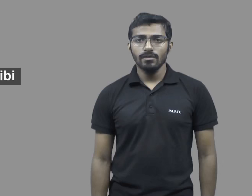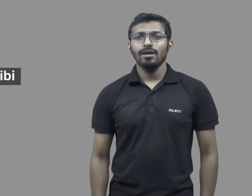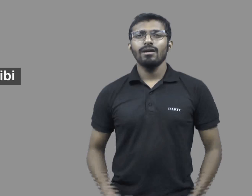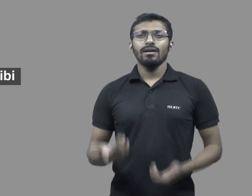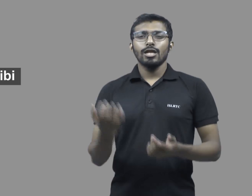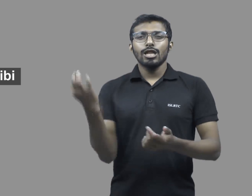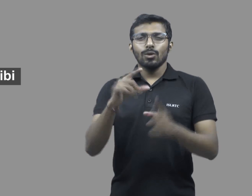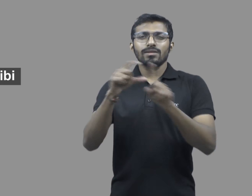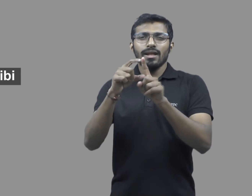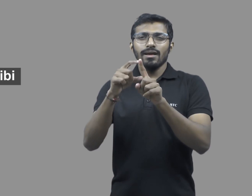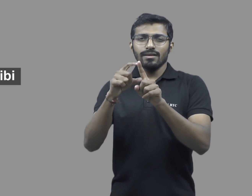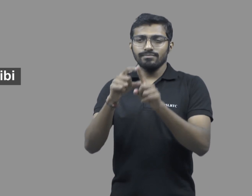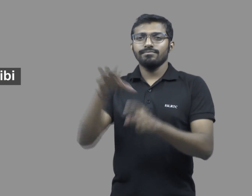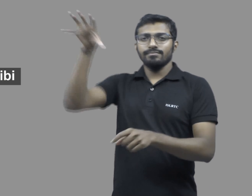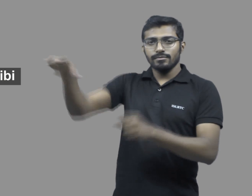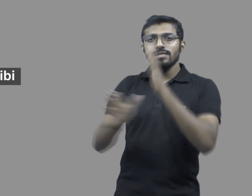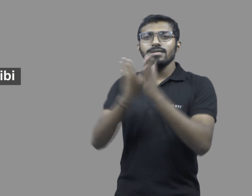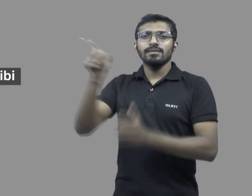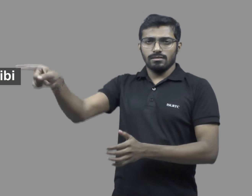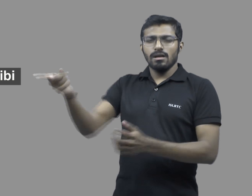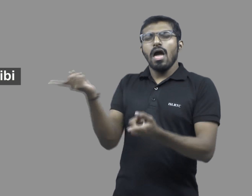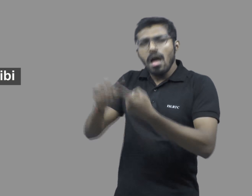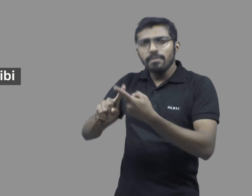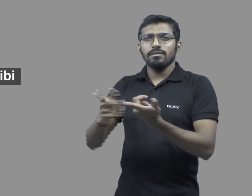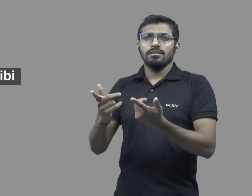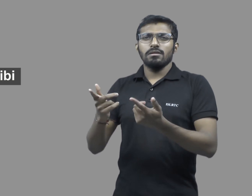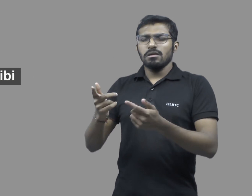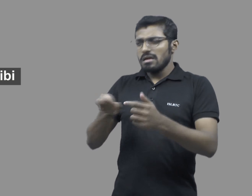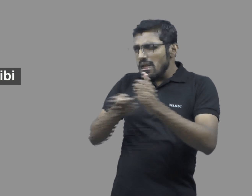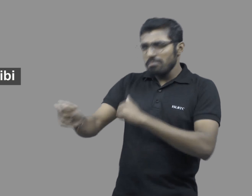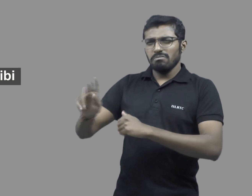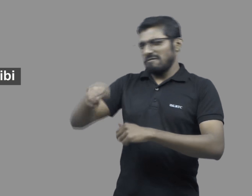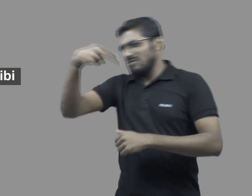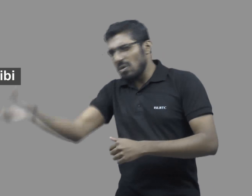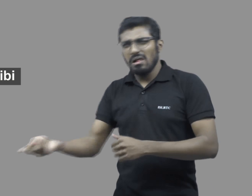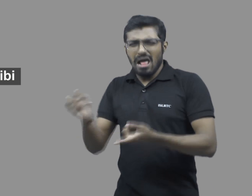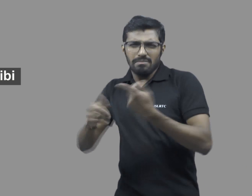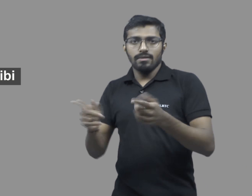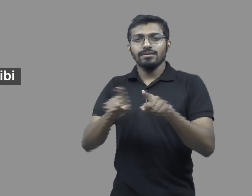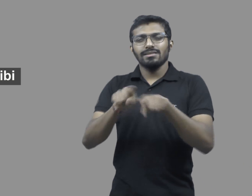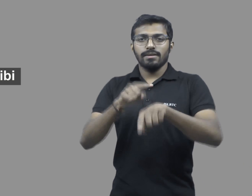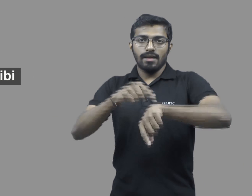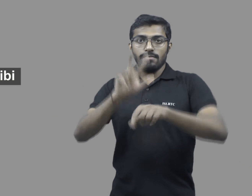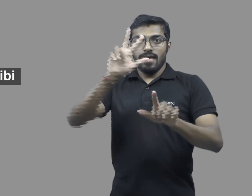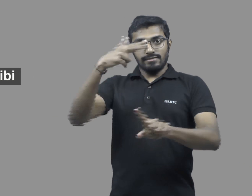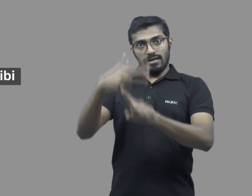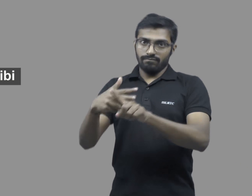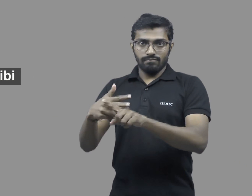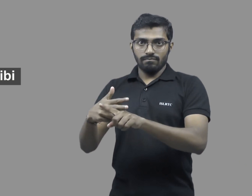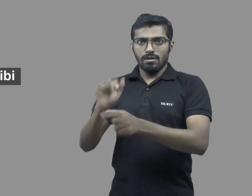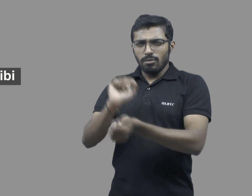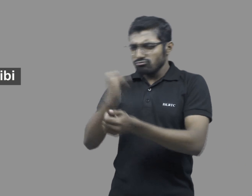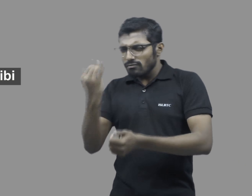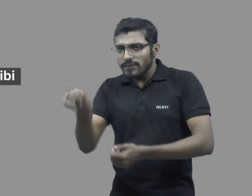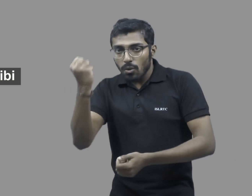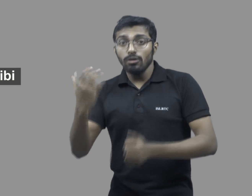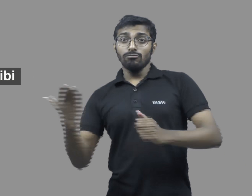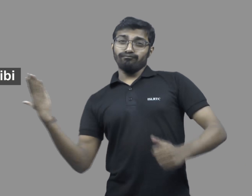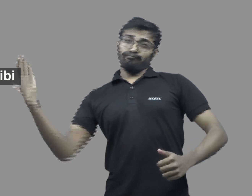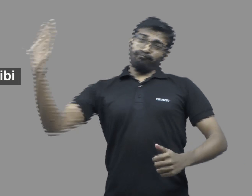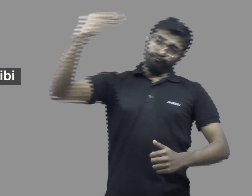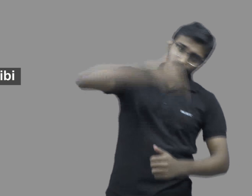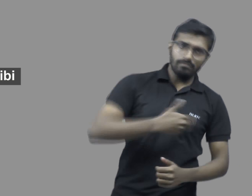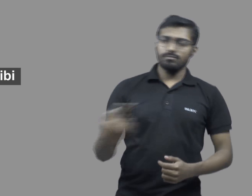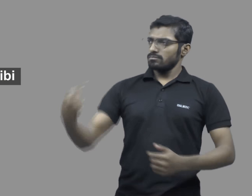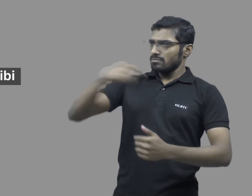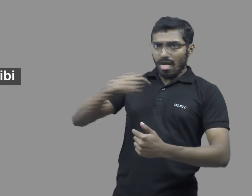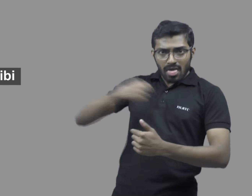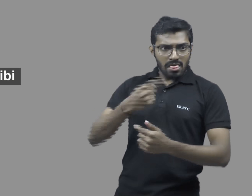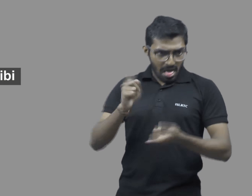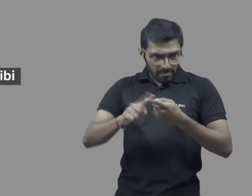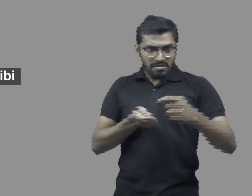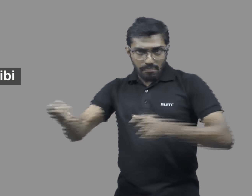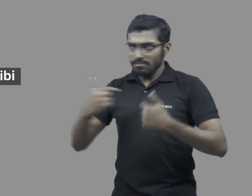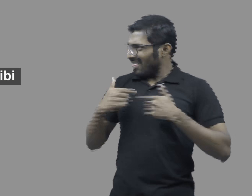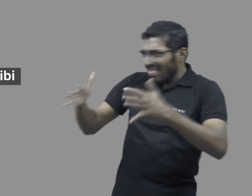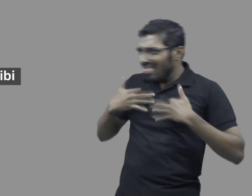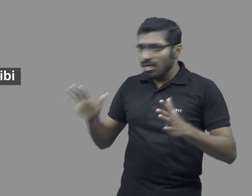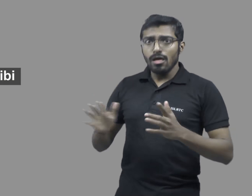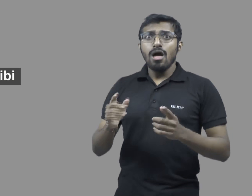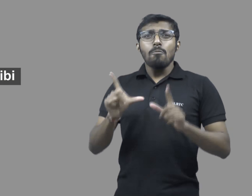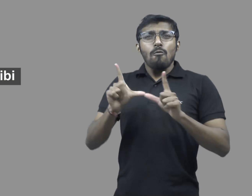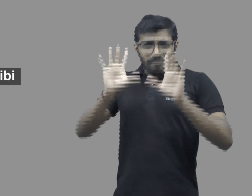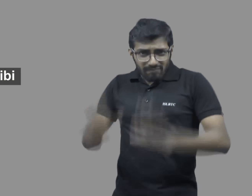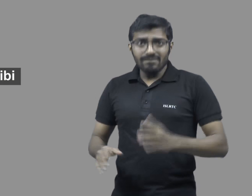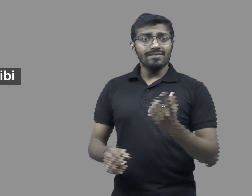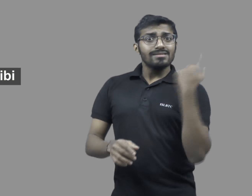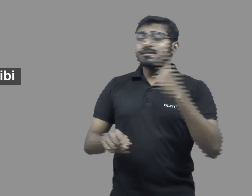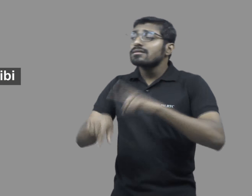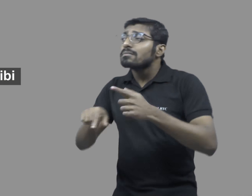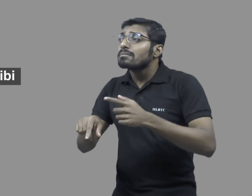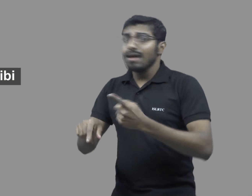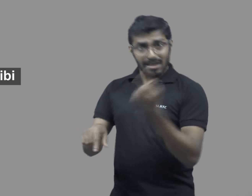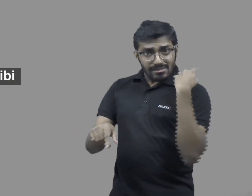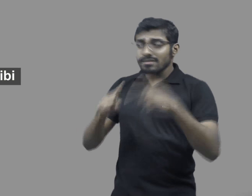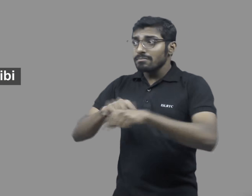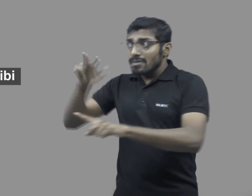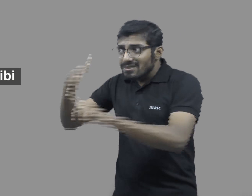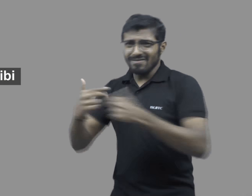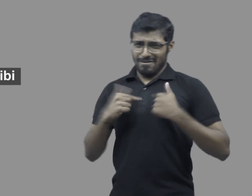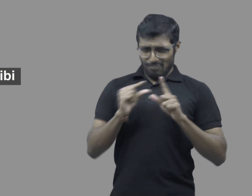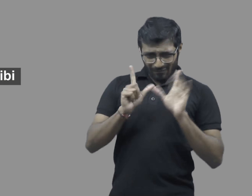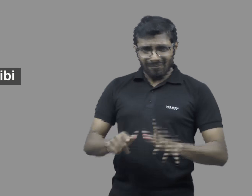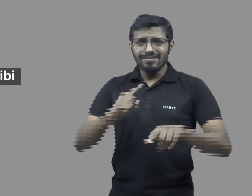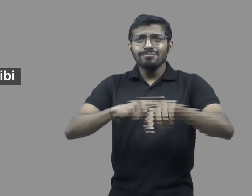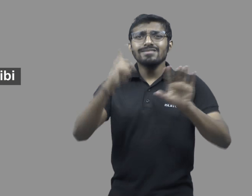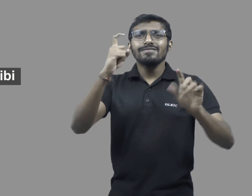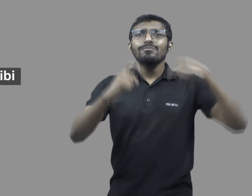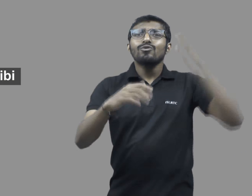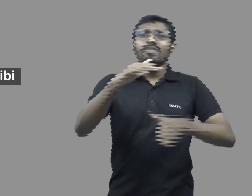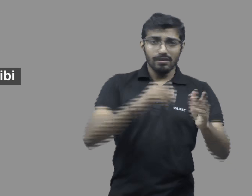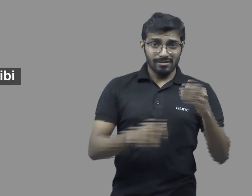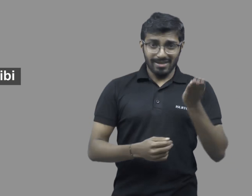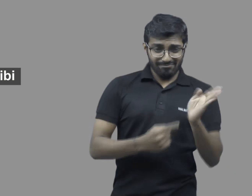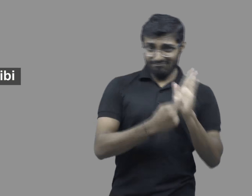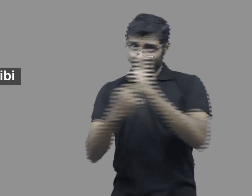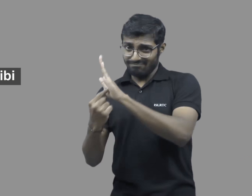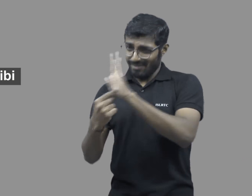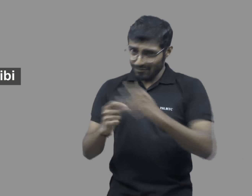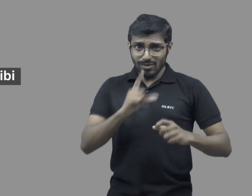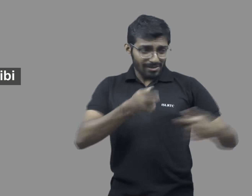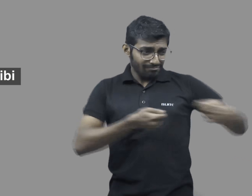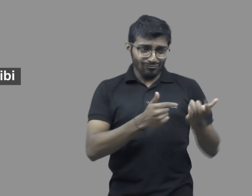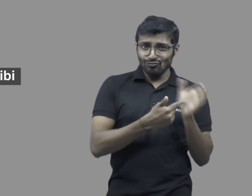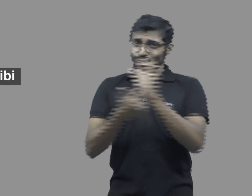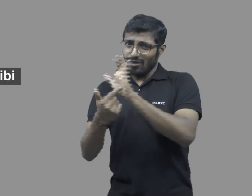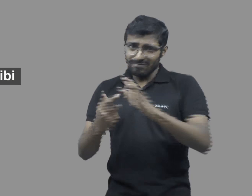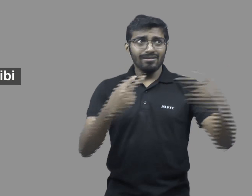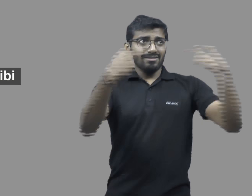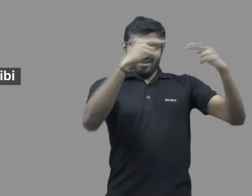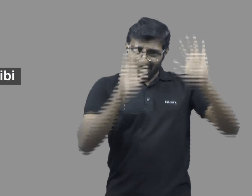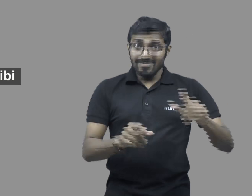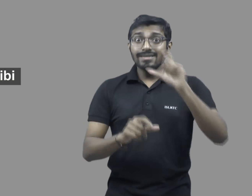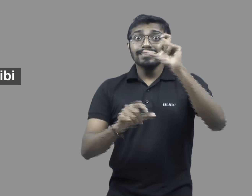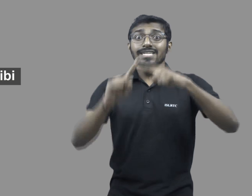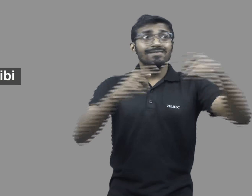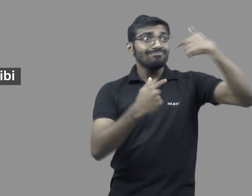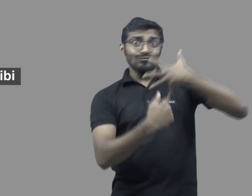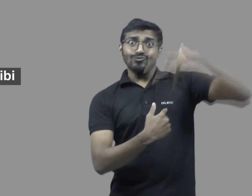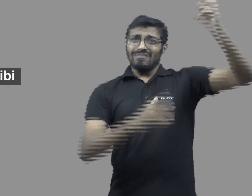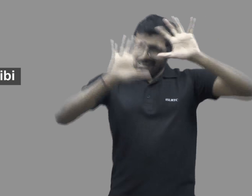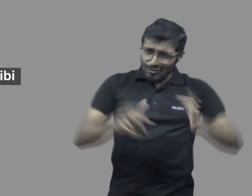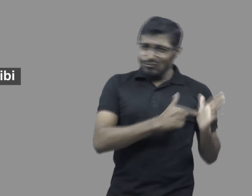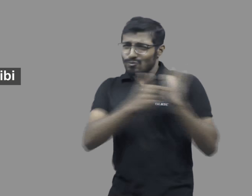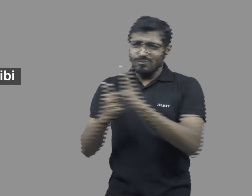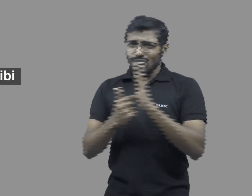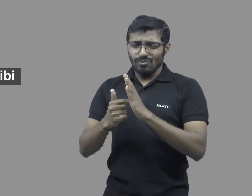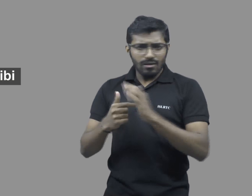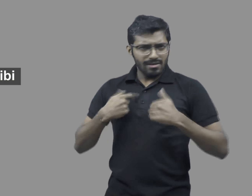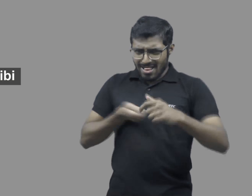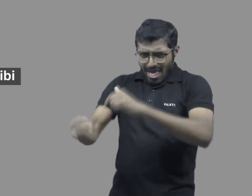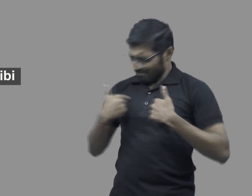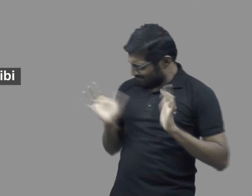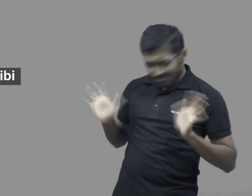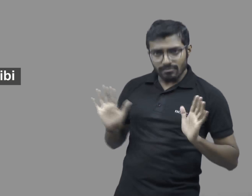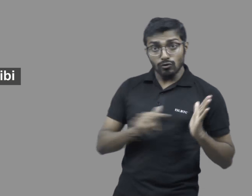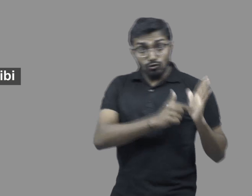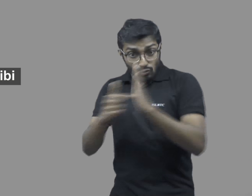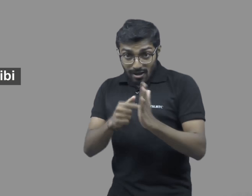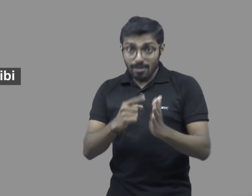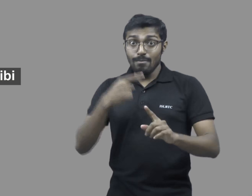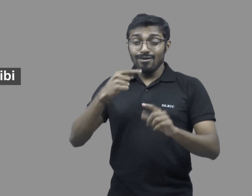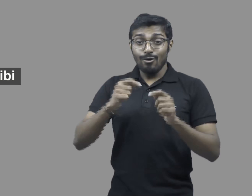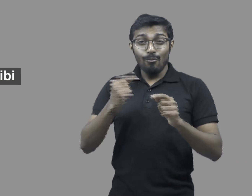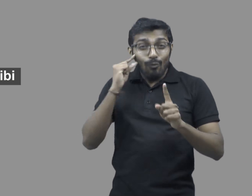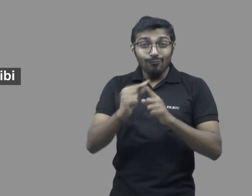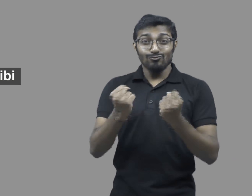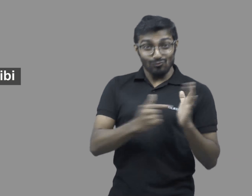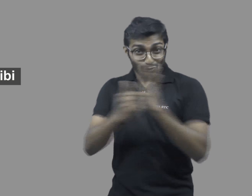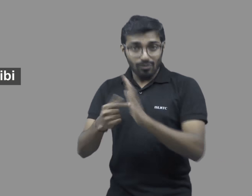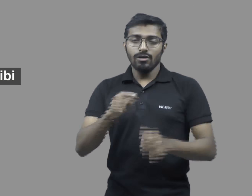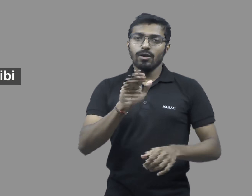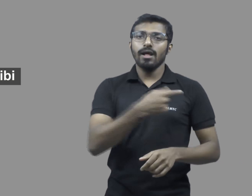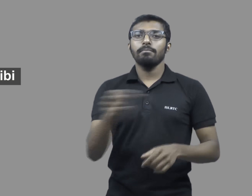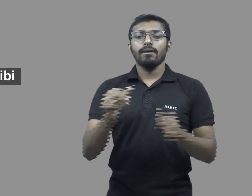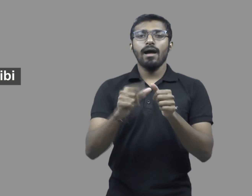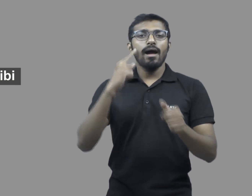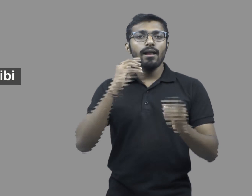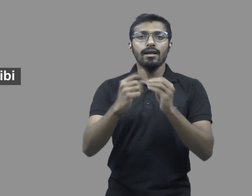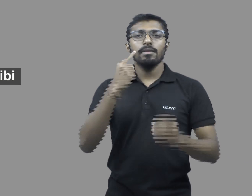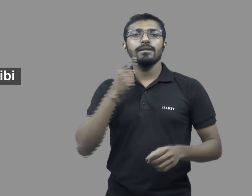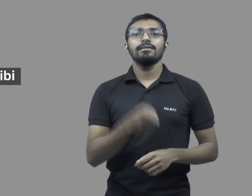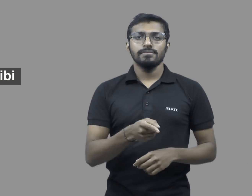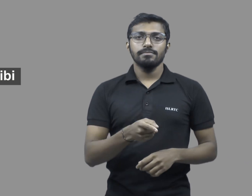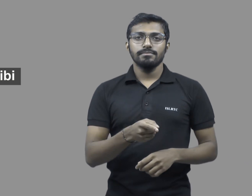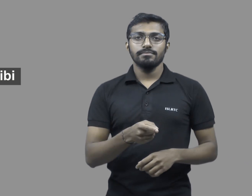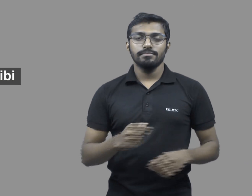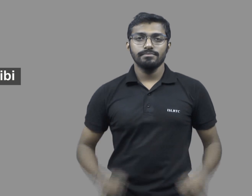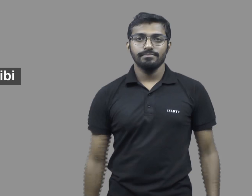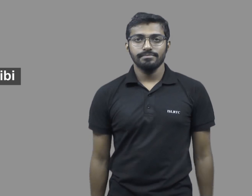Alibi